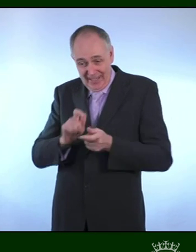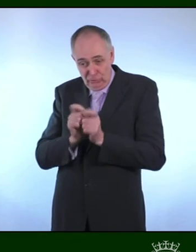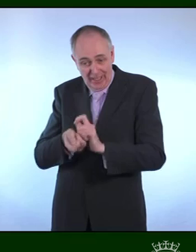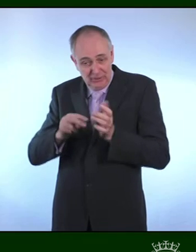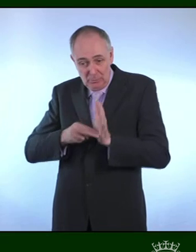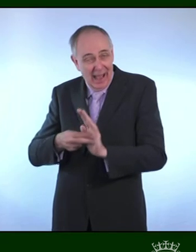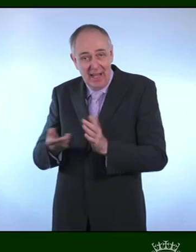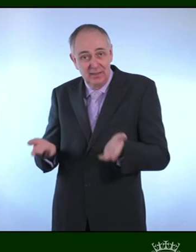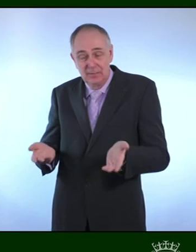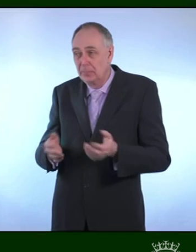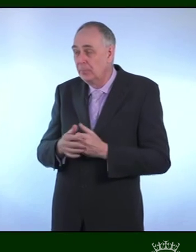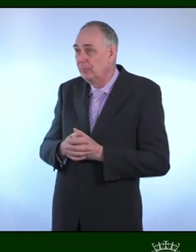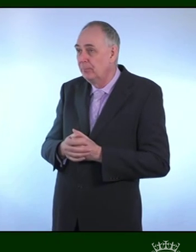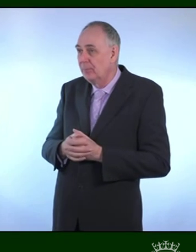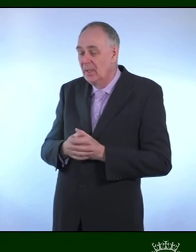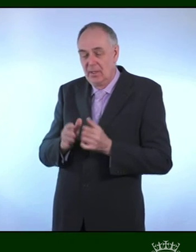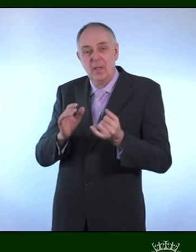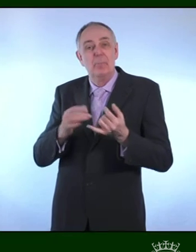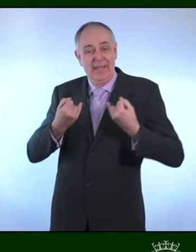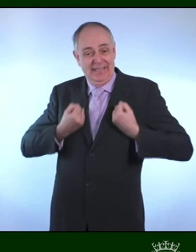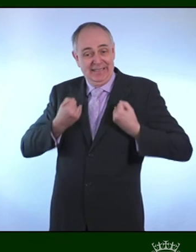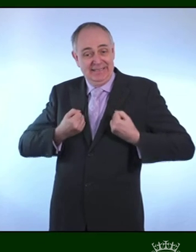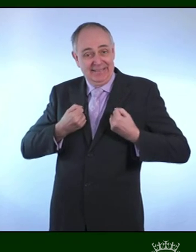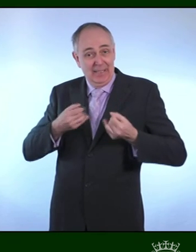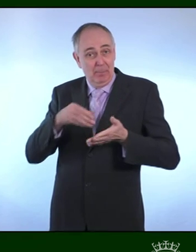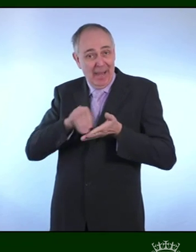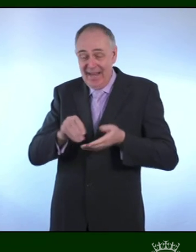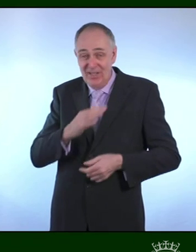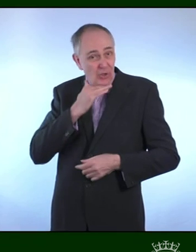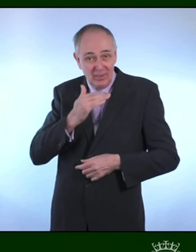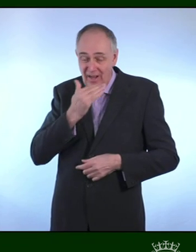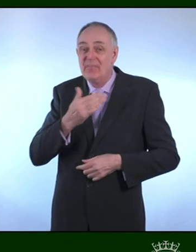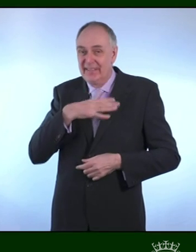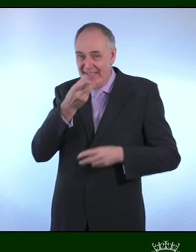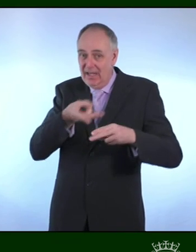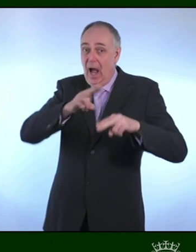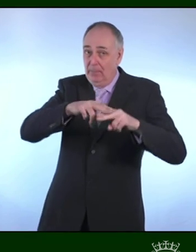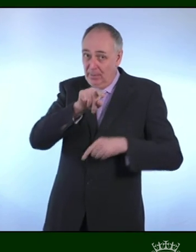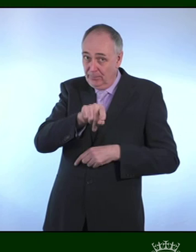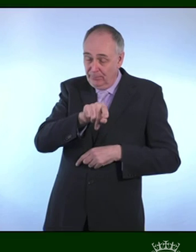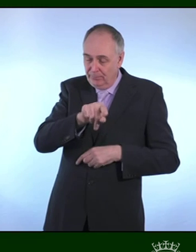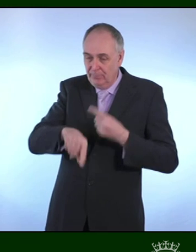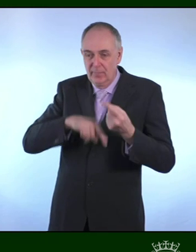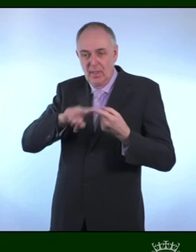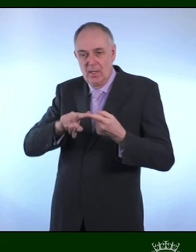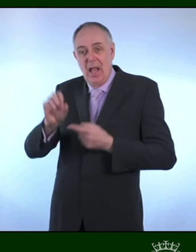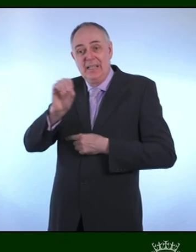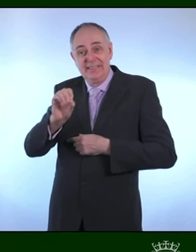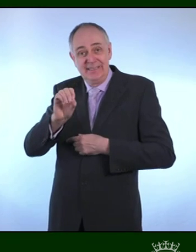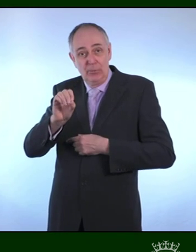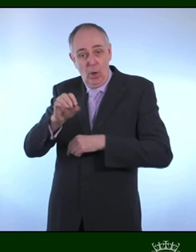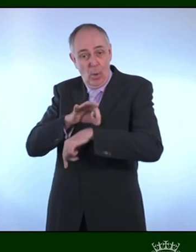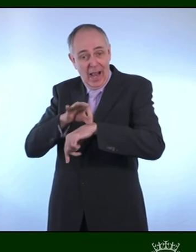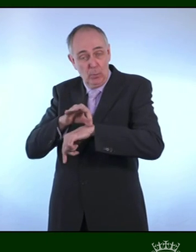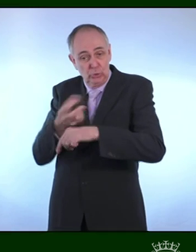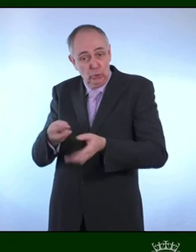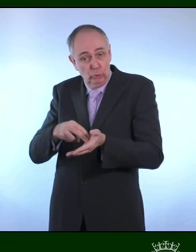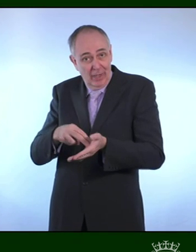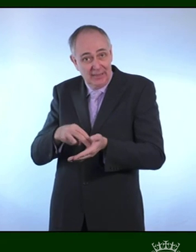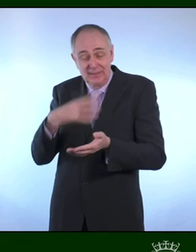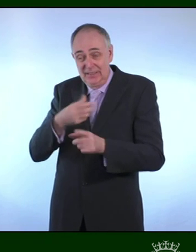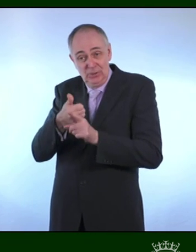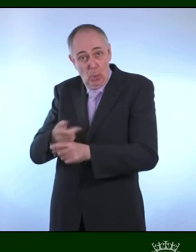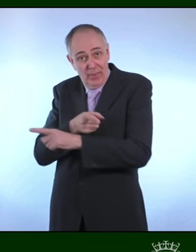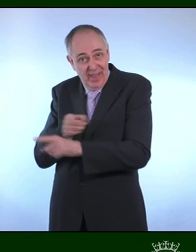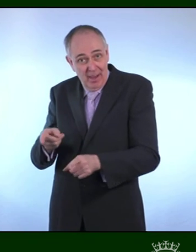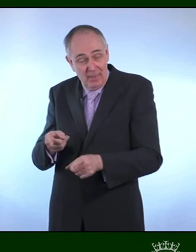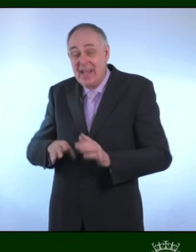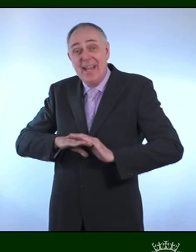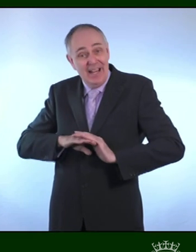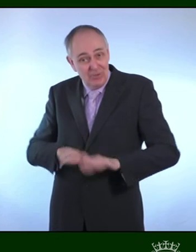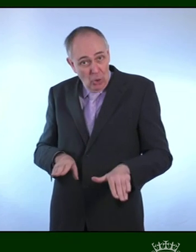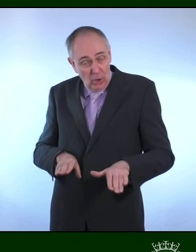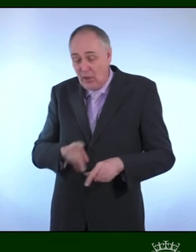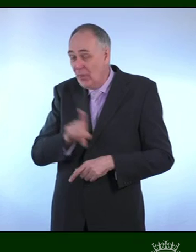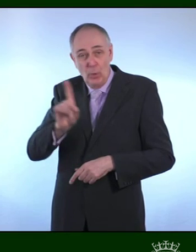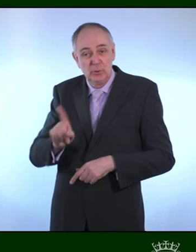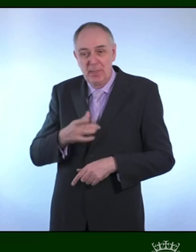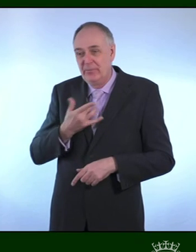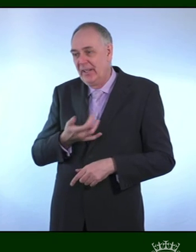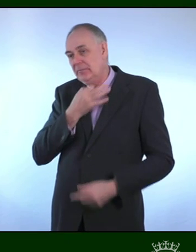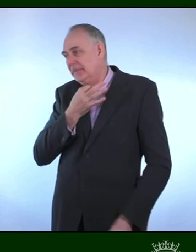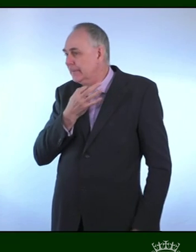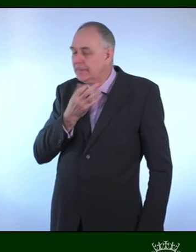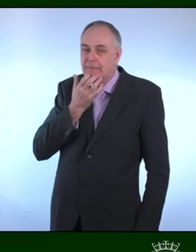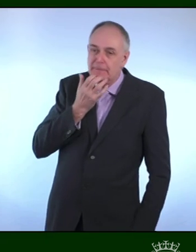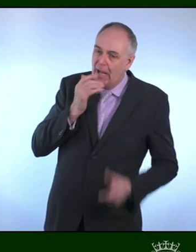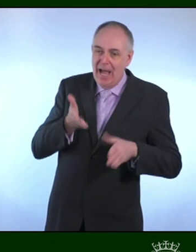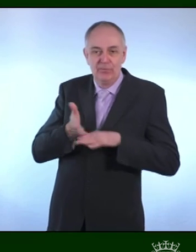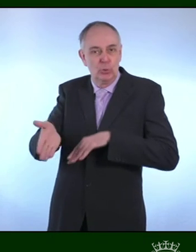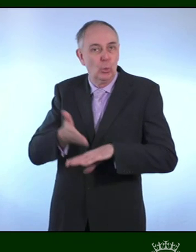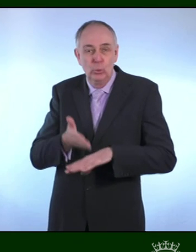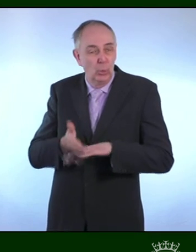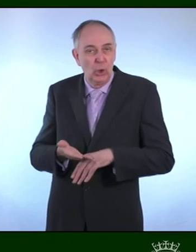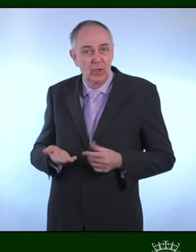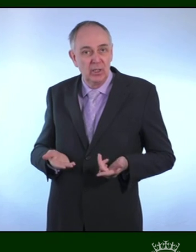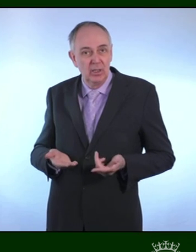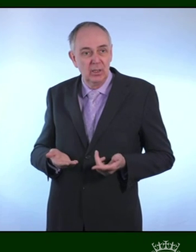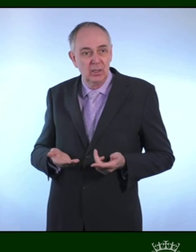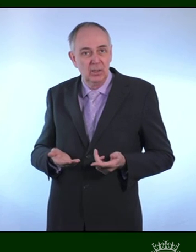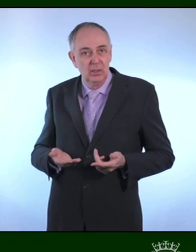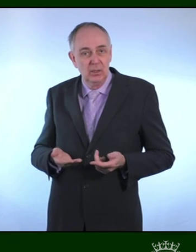Unless we increase statutory sick pay and give protection and access to benefits for those on zero-hours contracts, the dangers we are all aware of—of people going into work or trying to work when they should not—are going to continue.